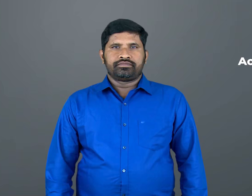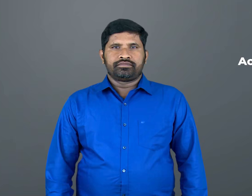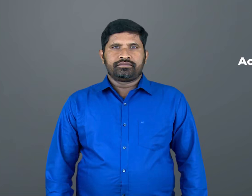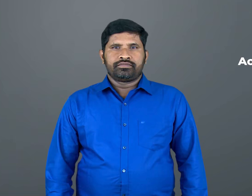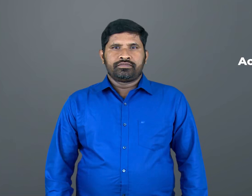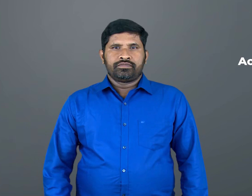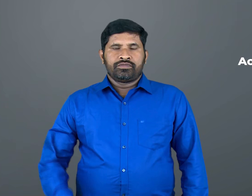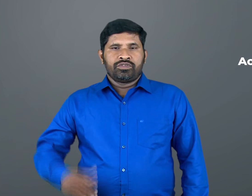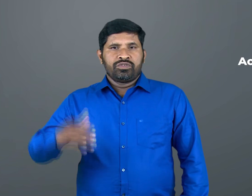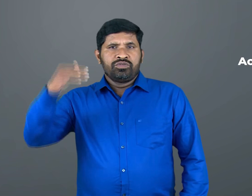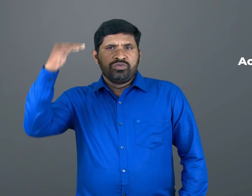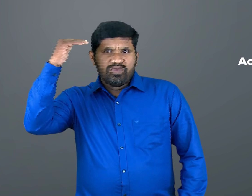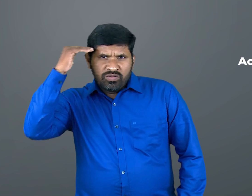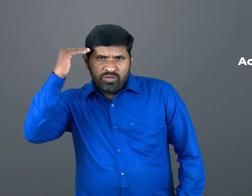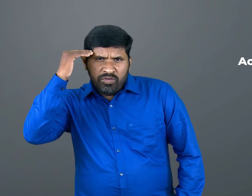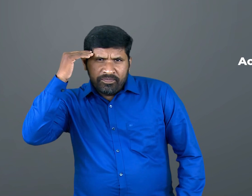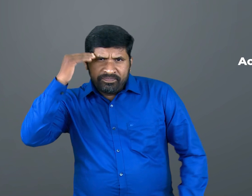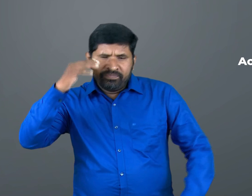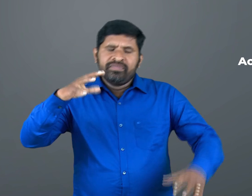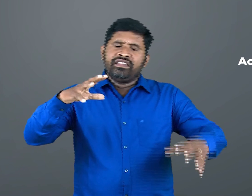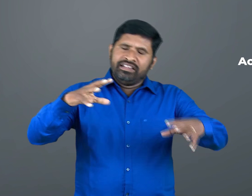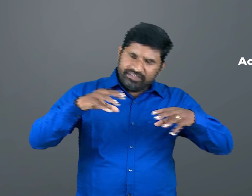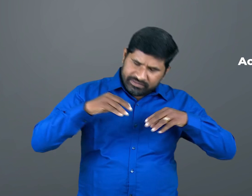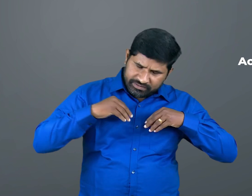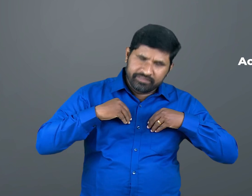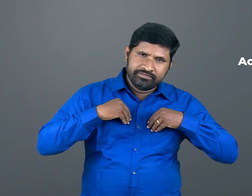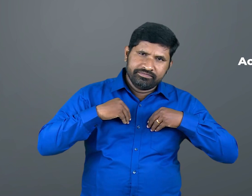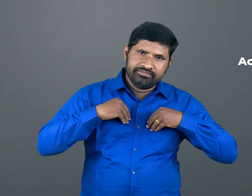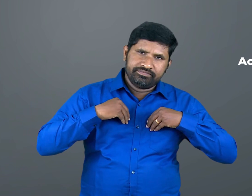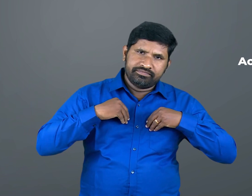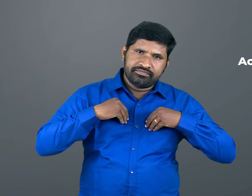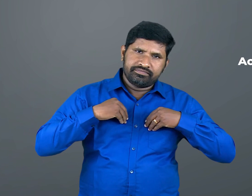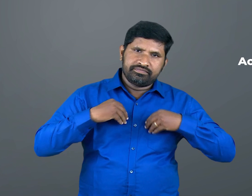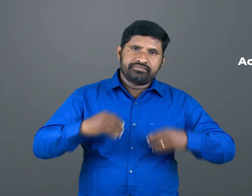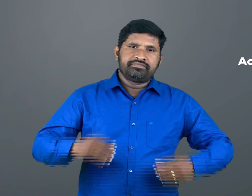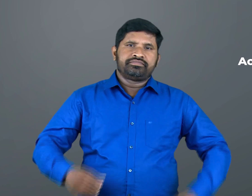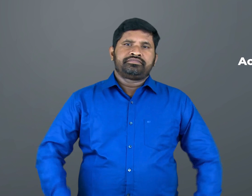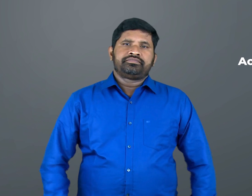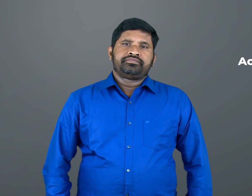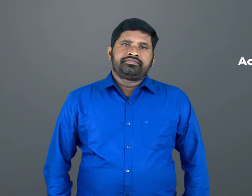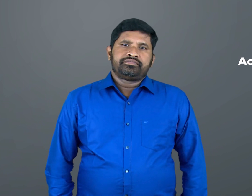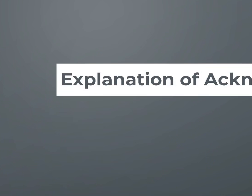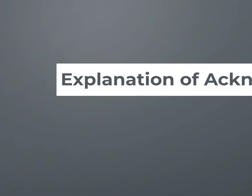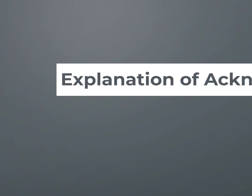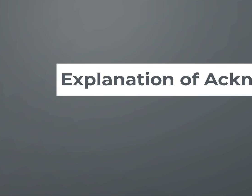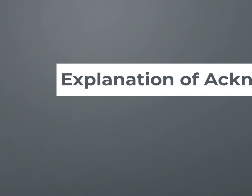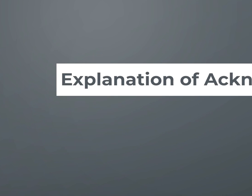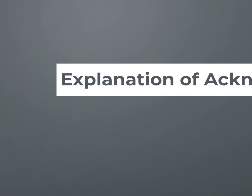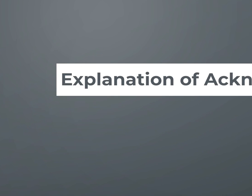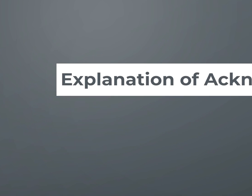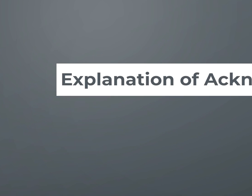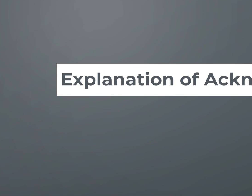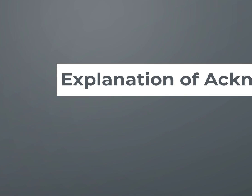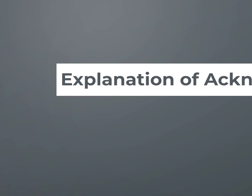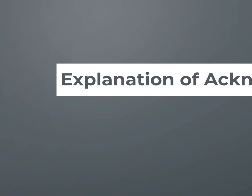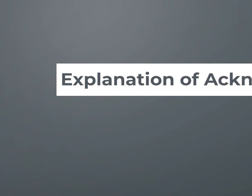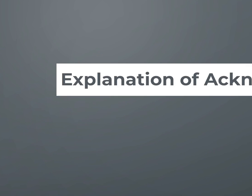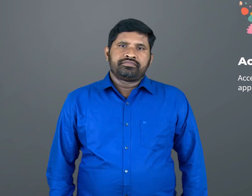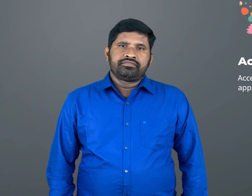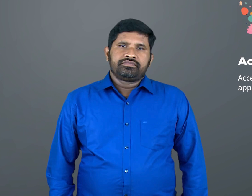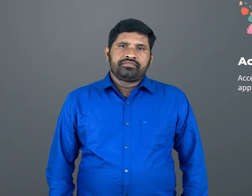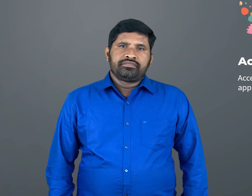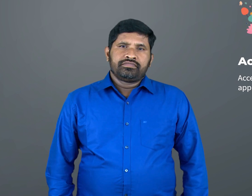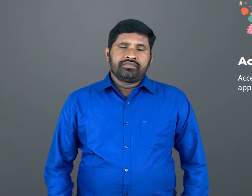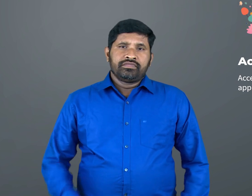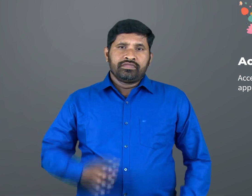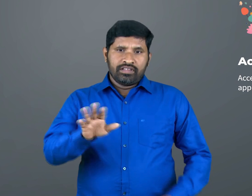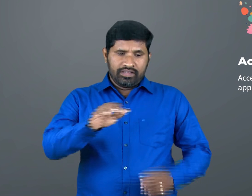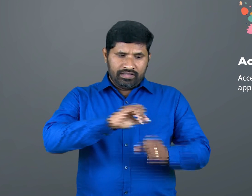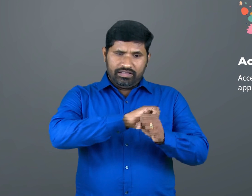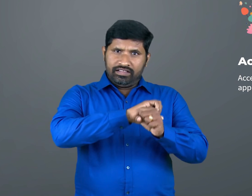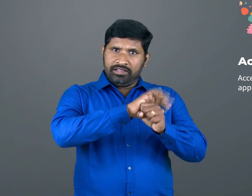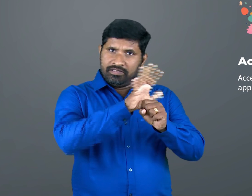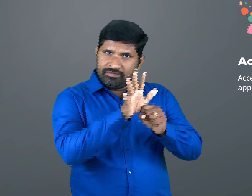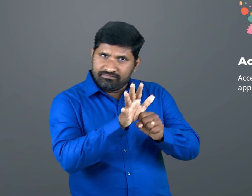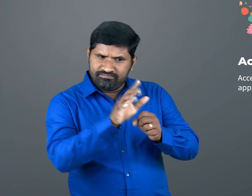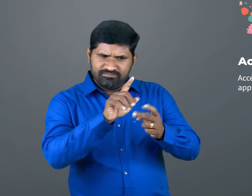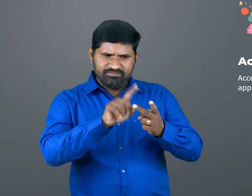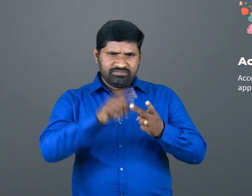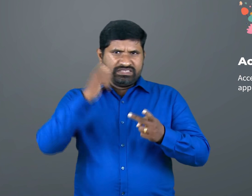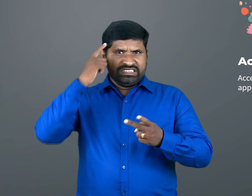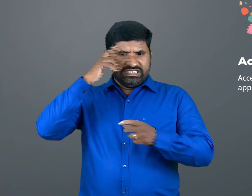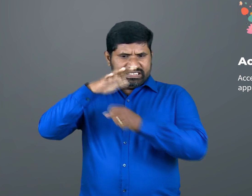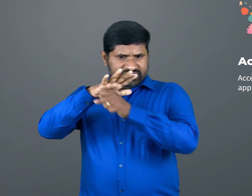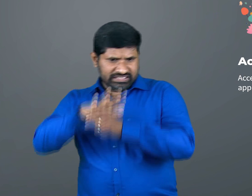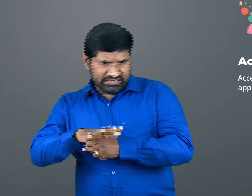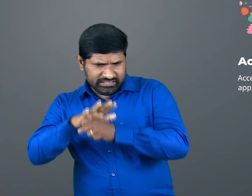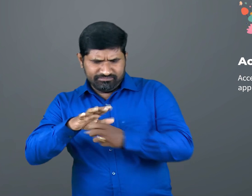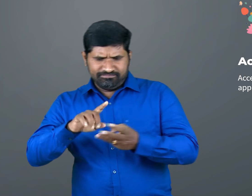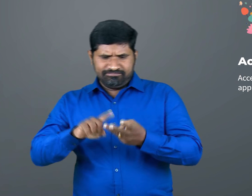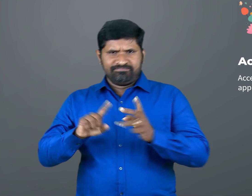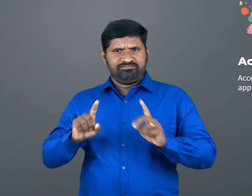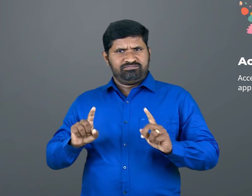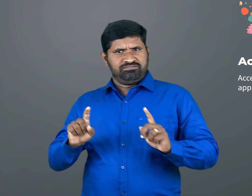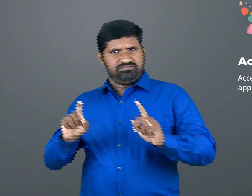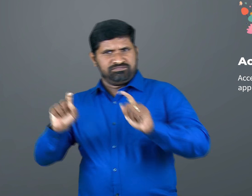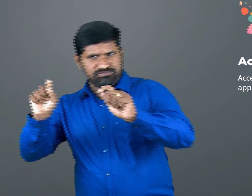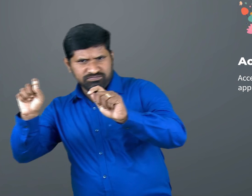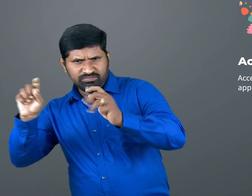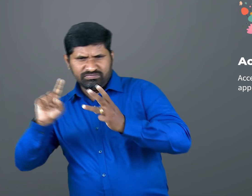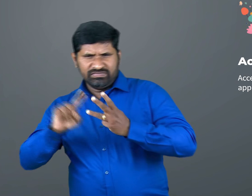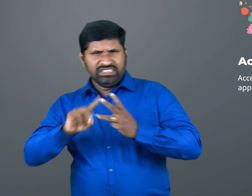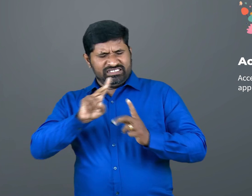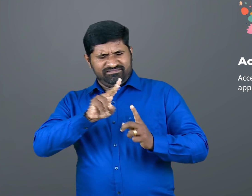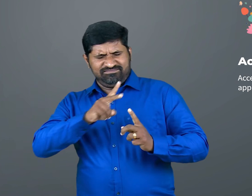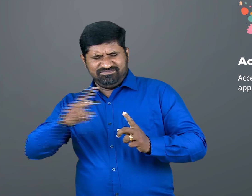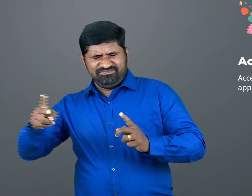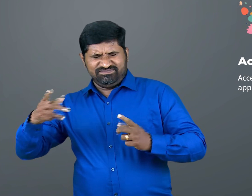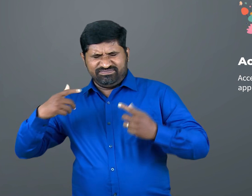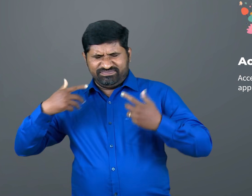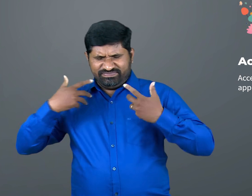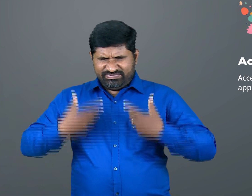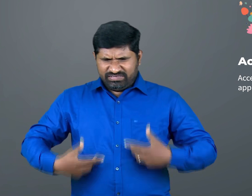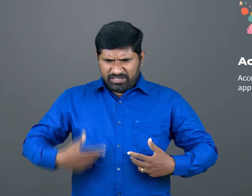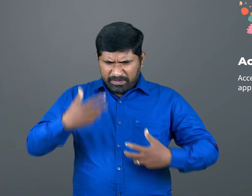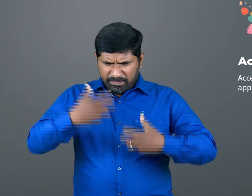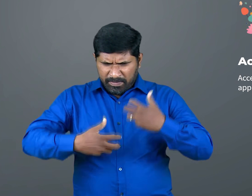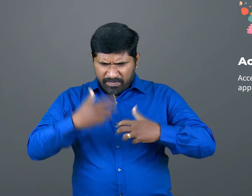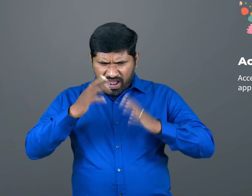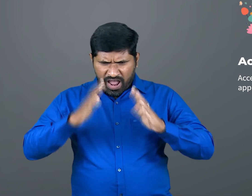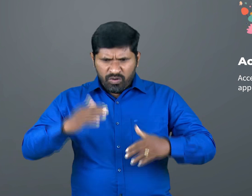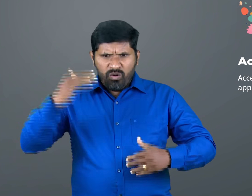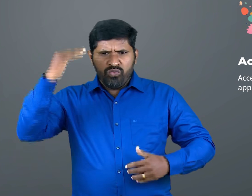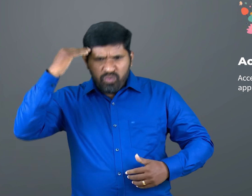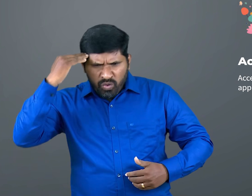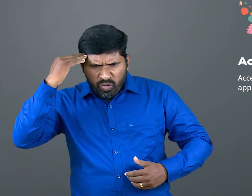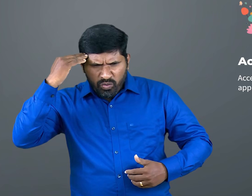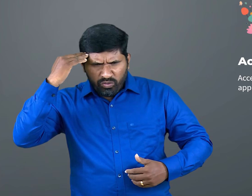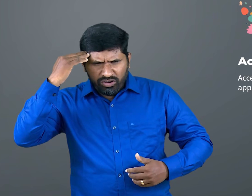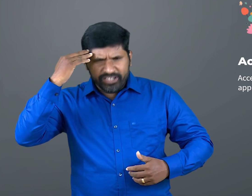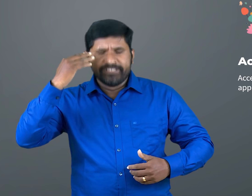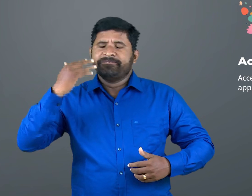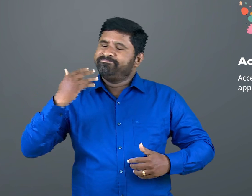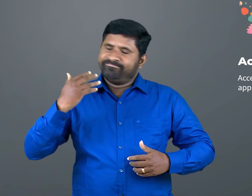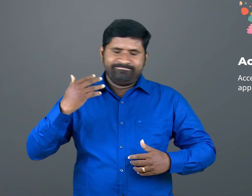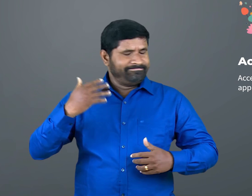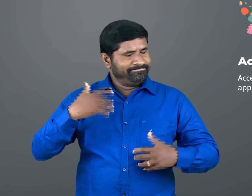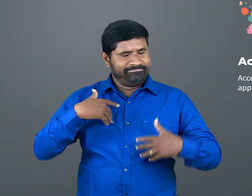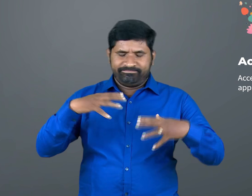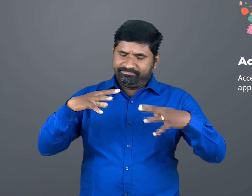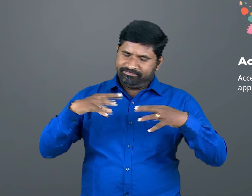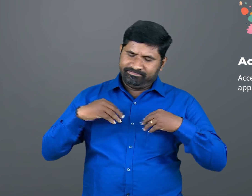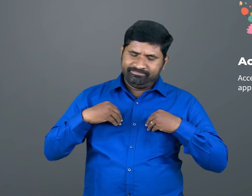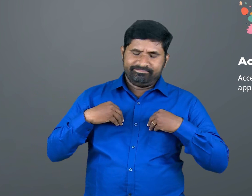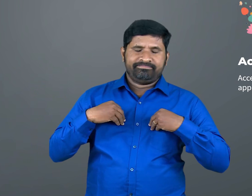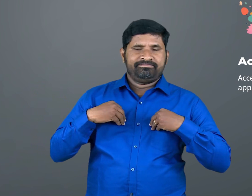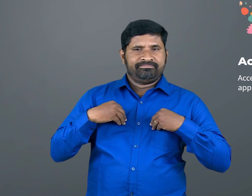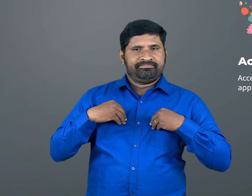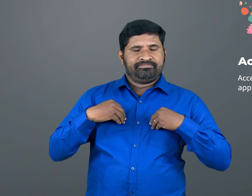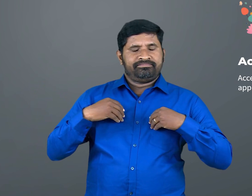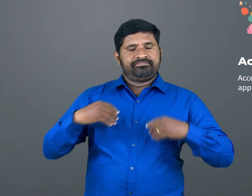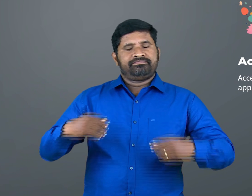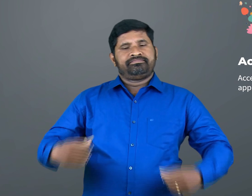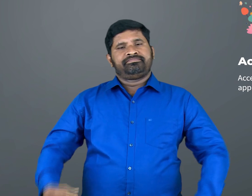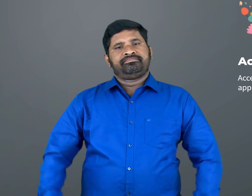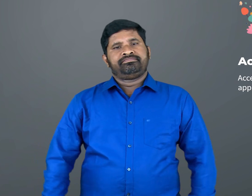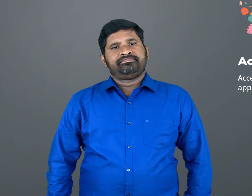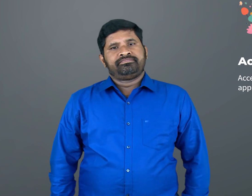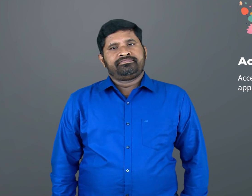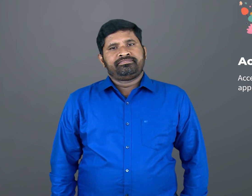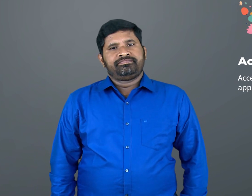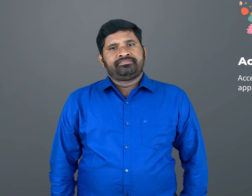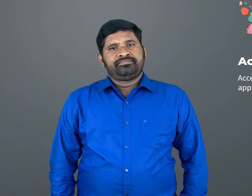Acknowledge